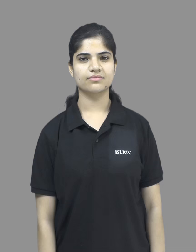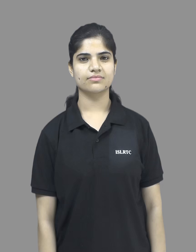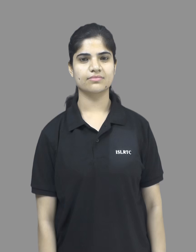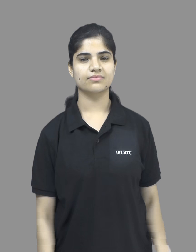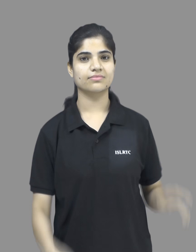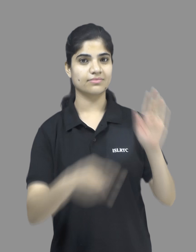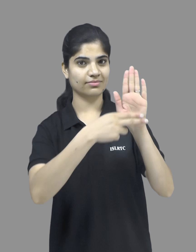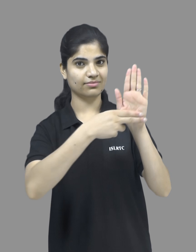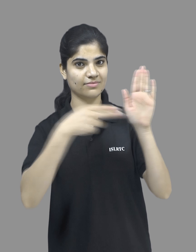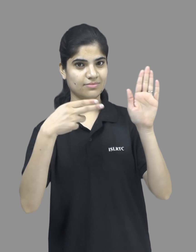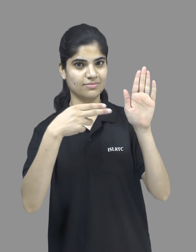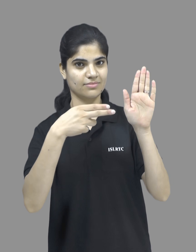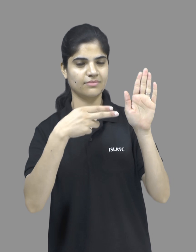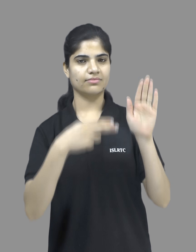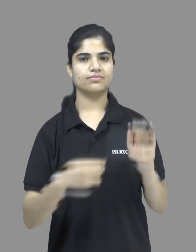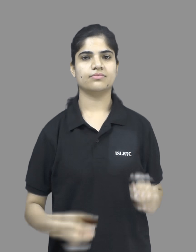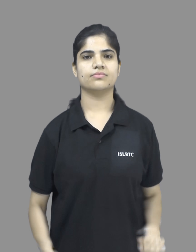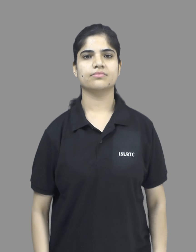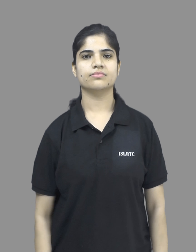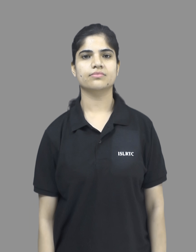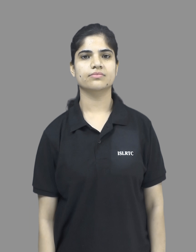Label